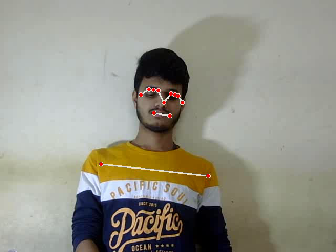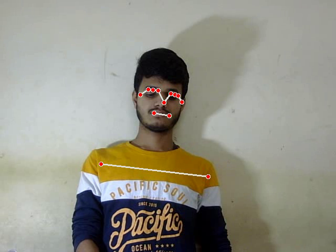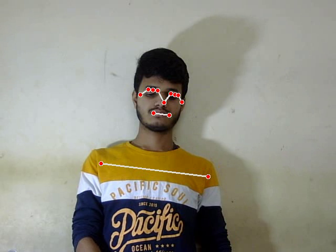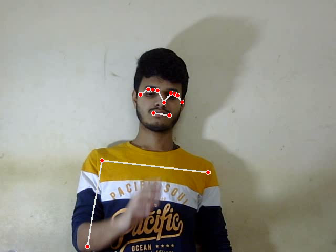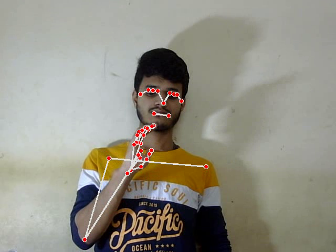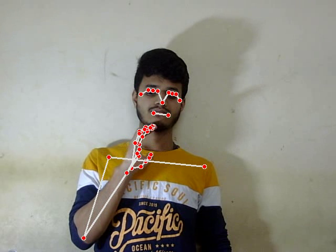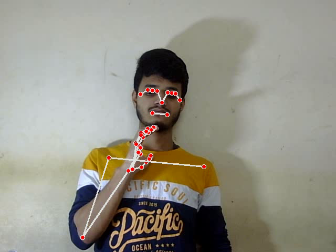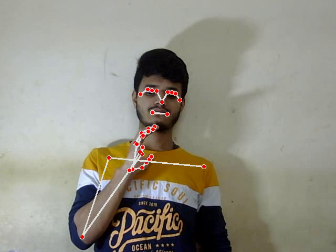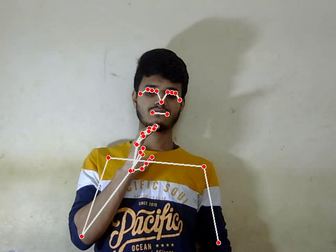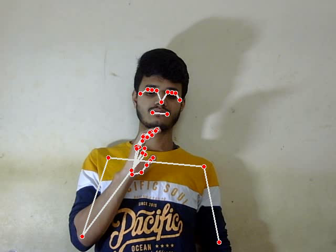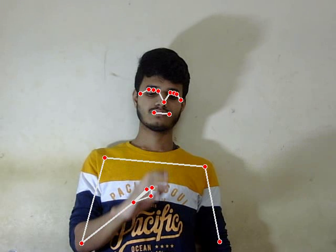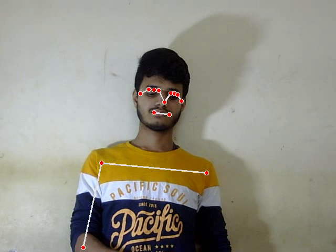fine